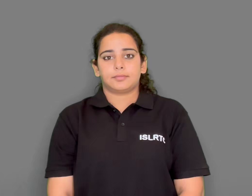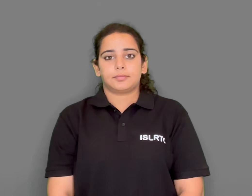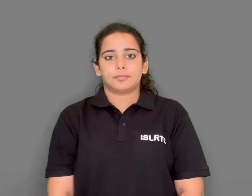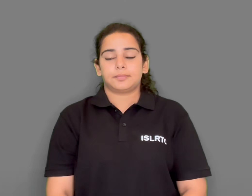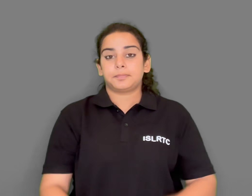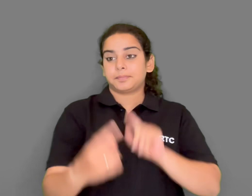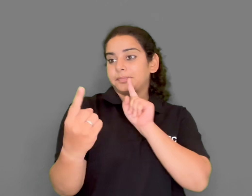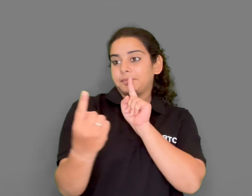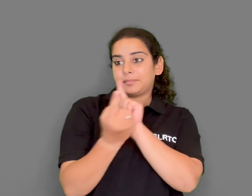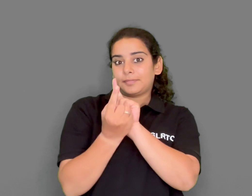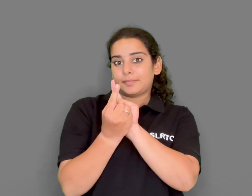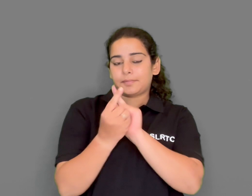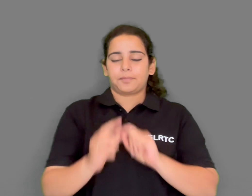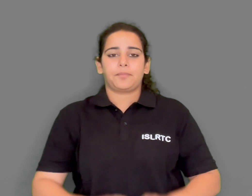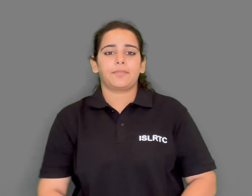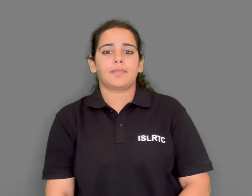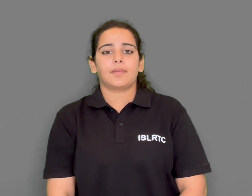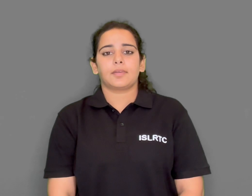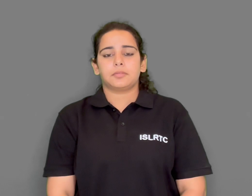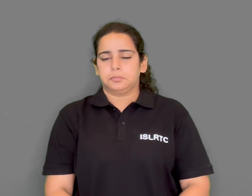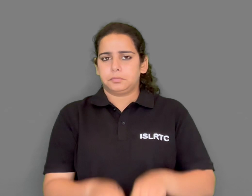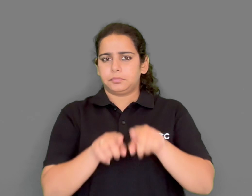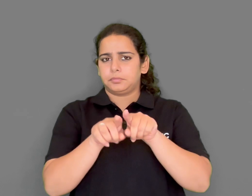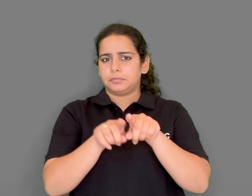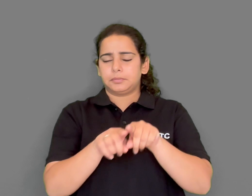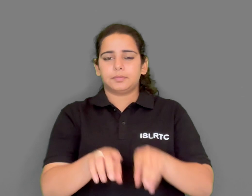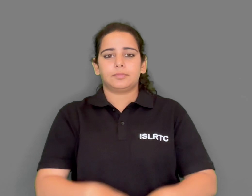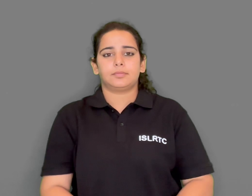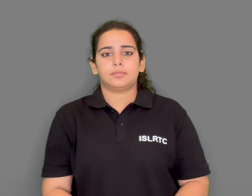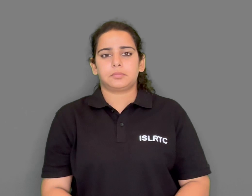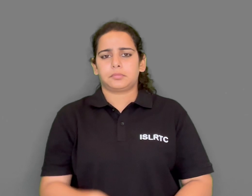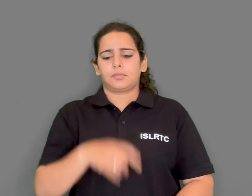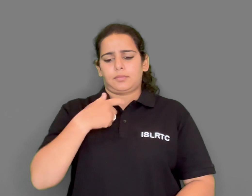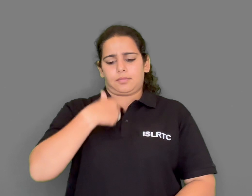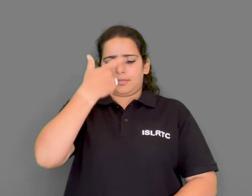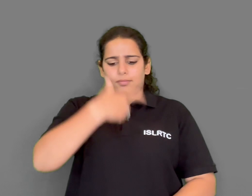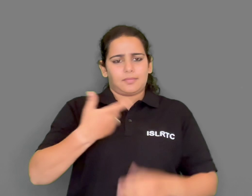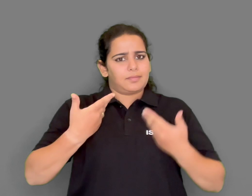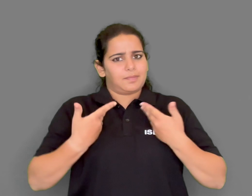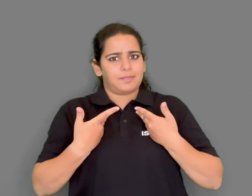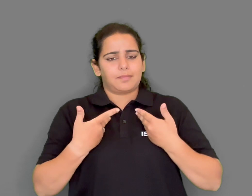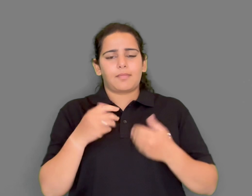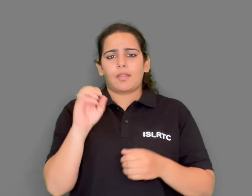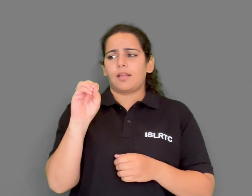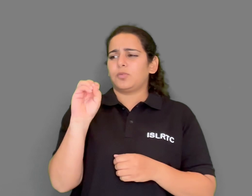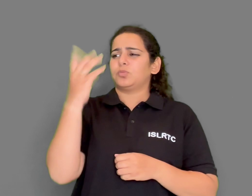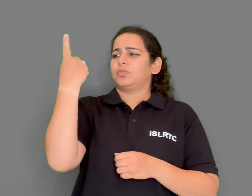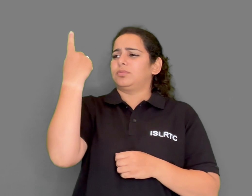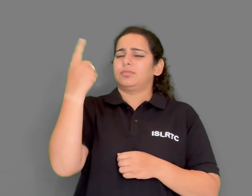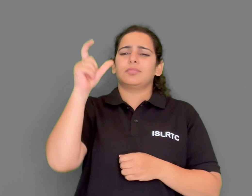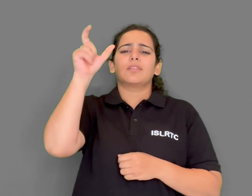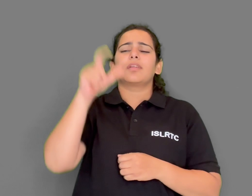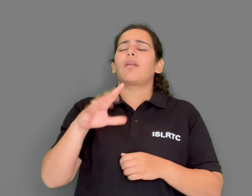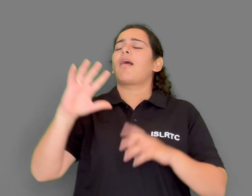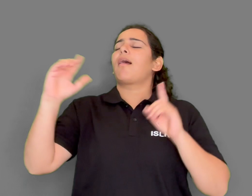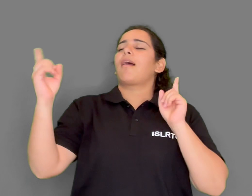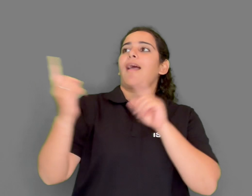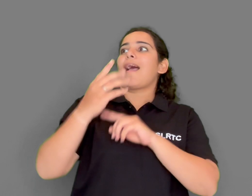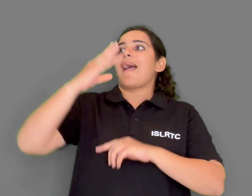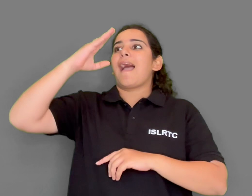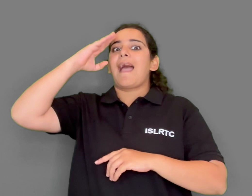Catchup To reach someone infront of you